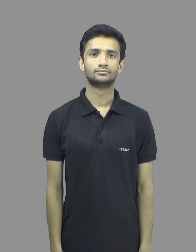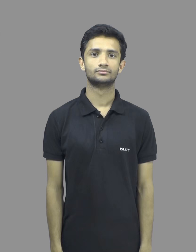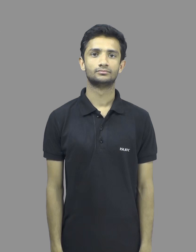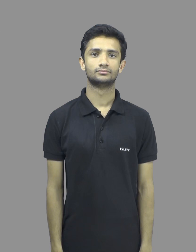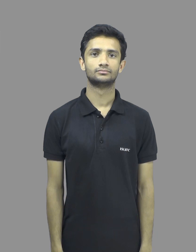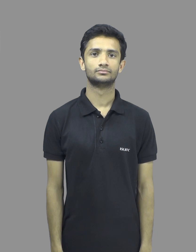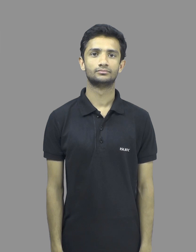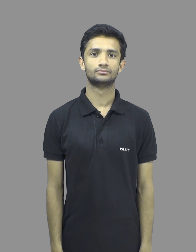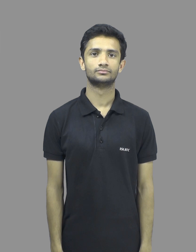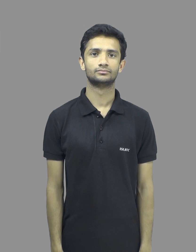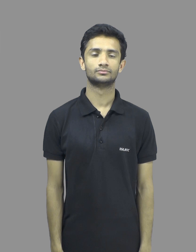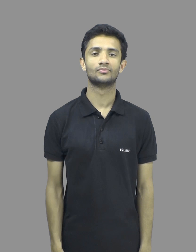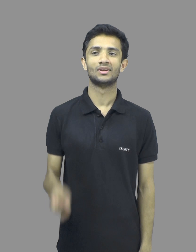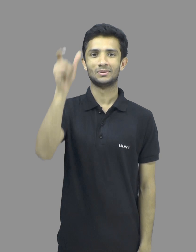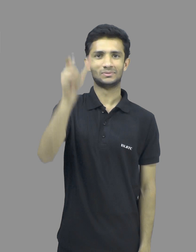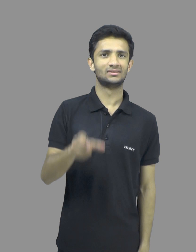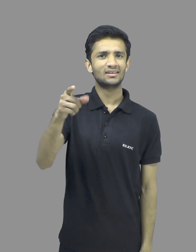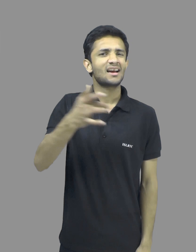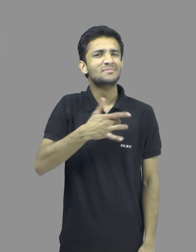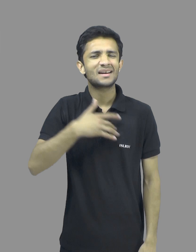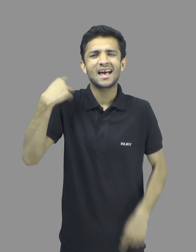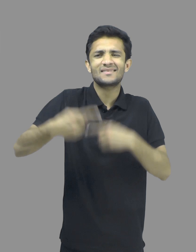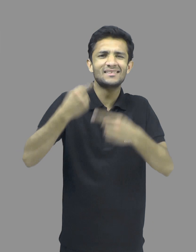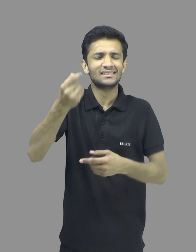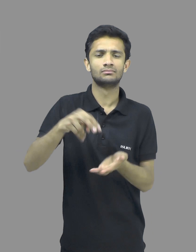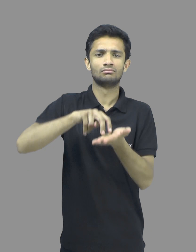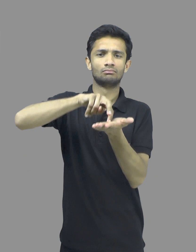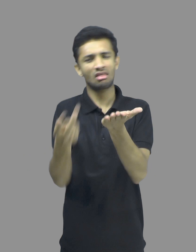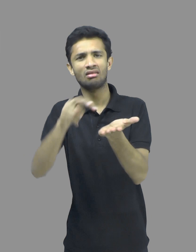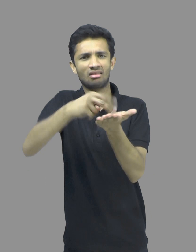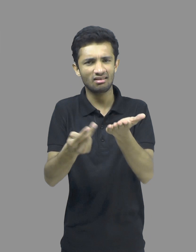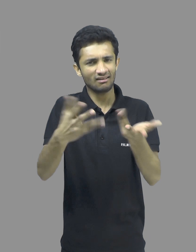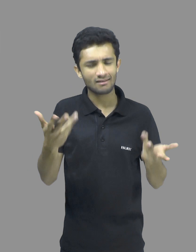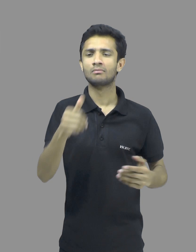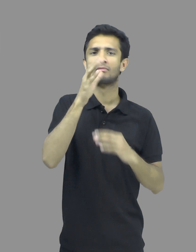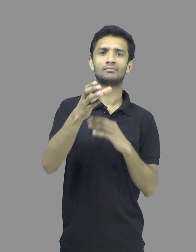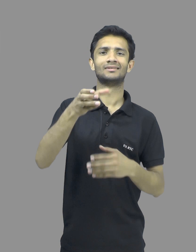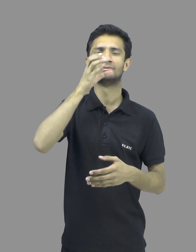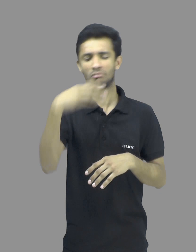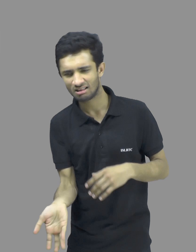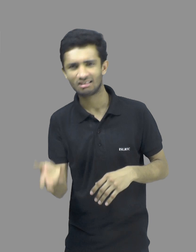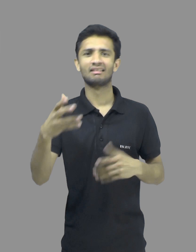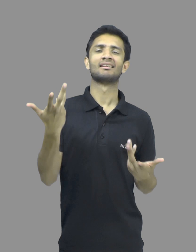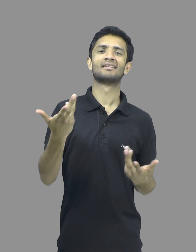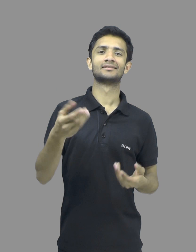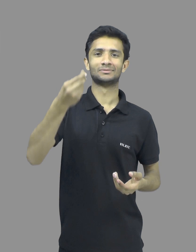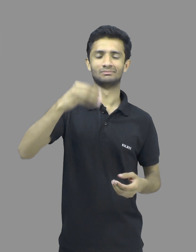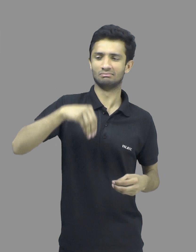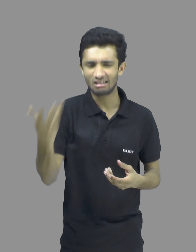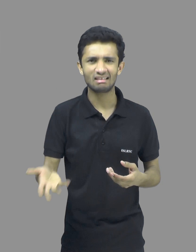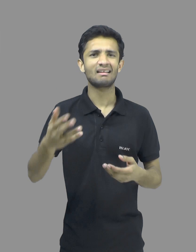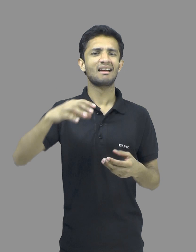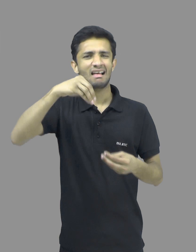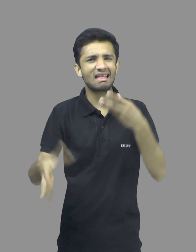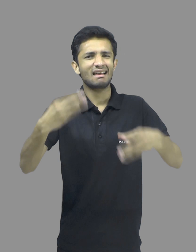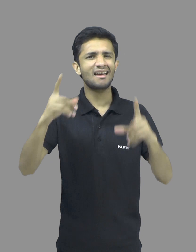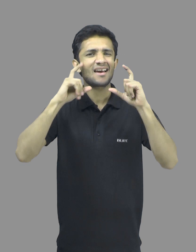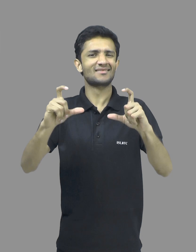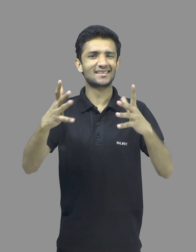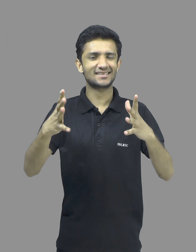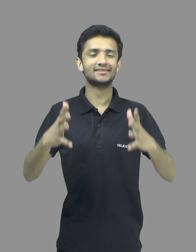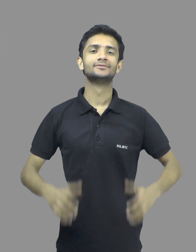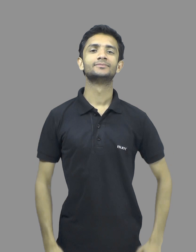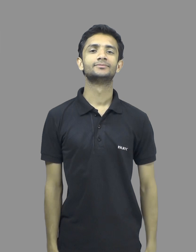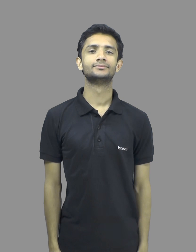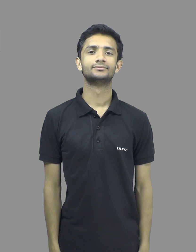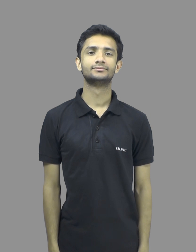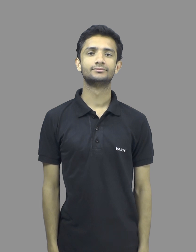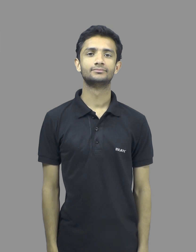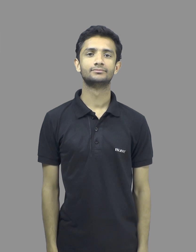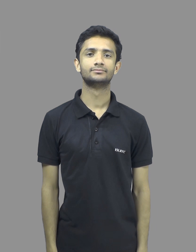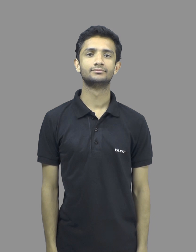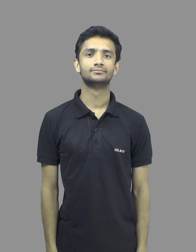Clumsy